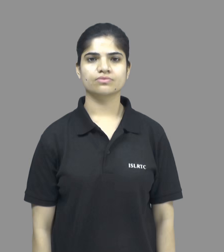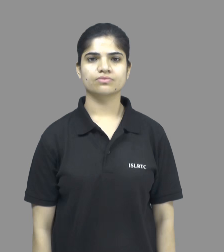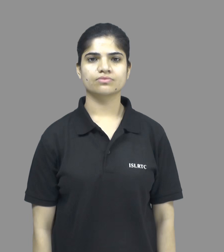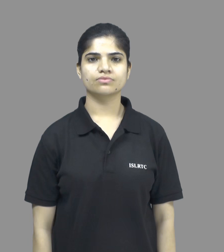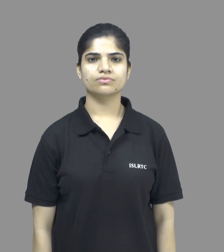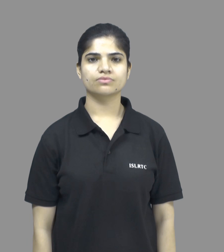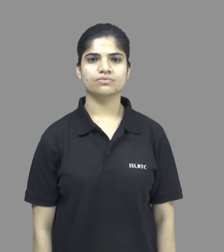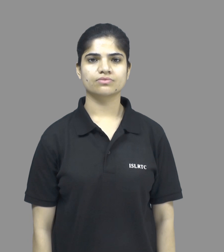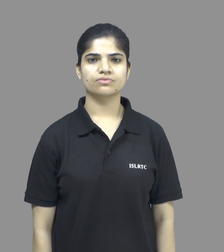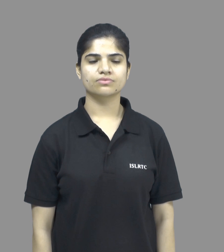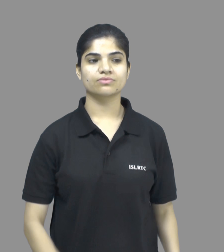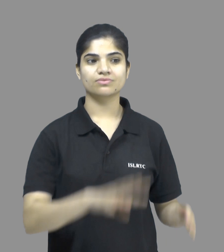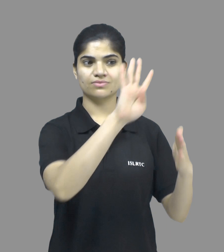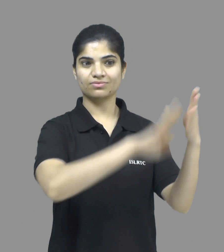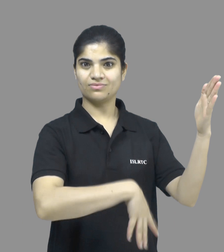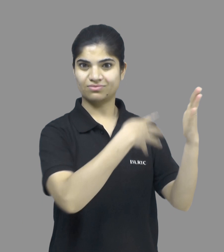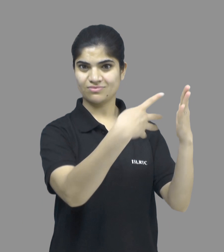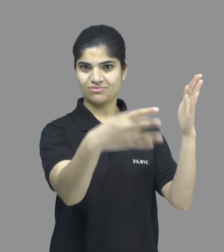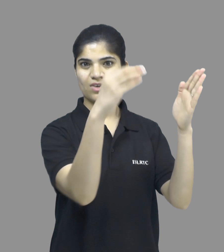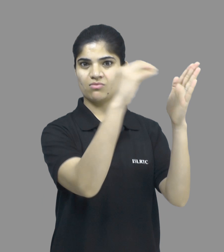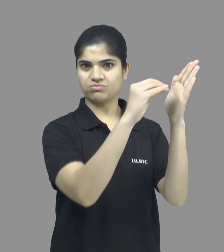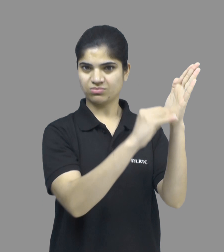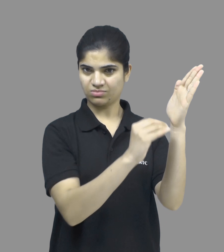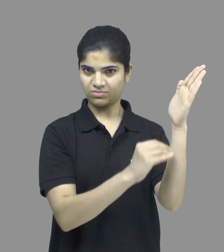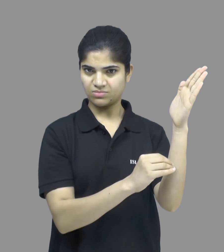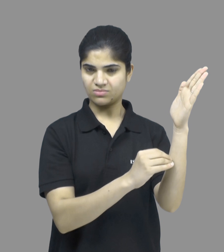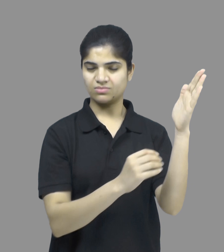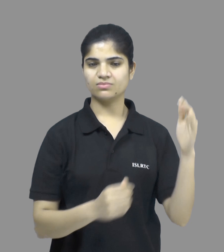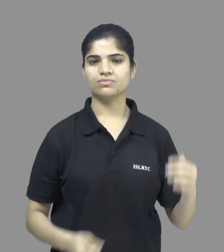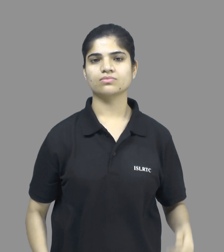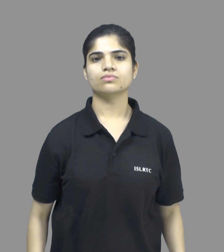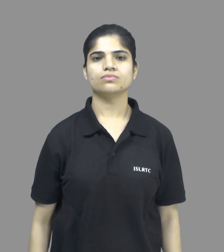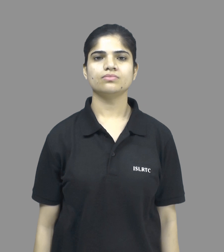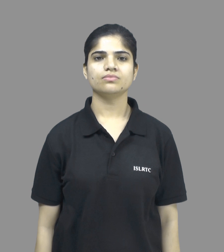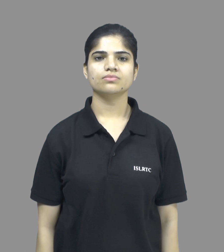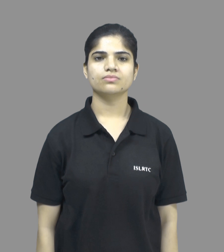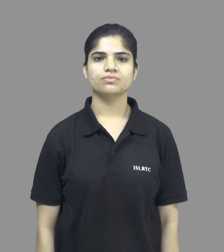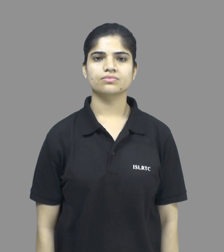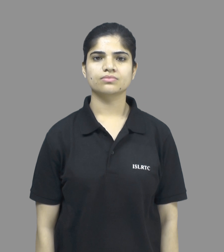Schedule